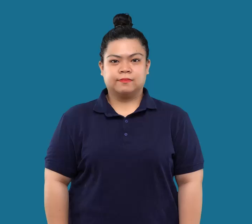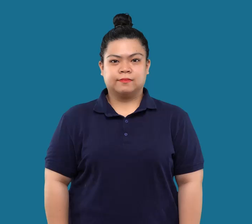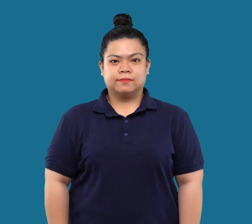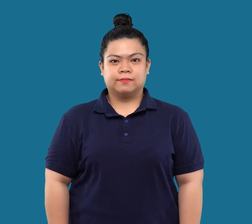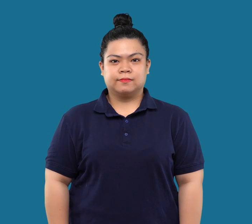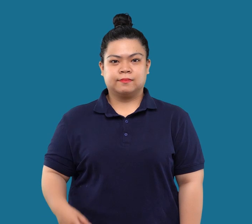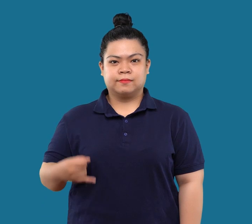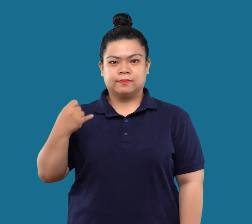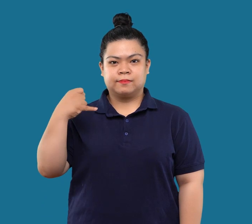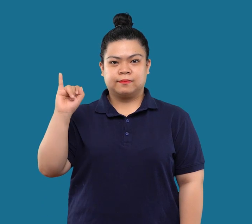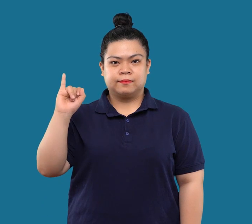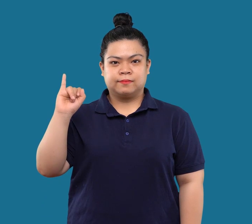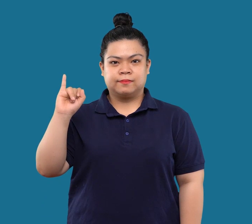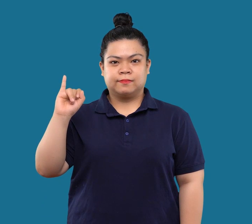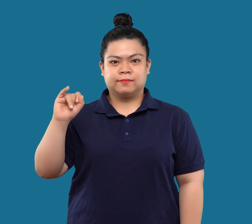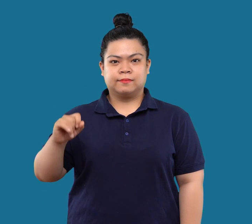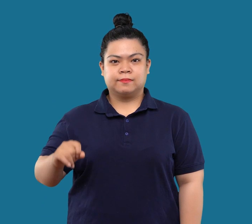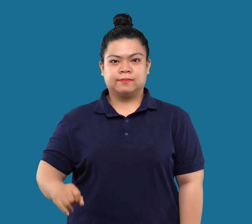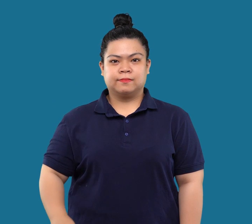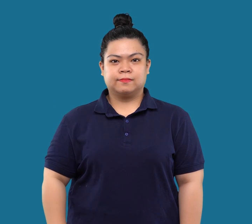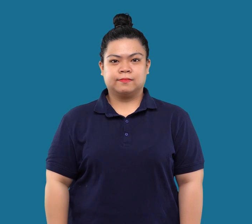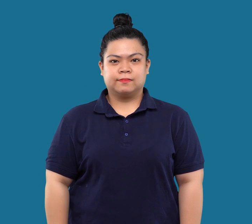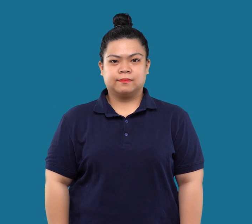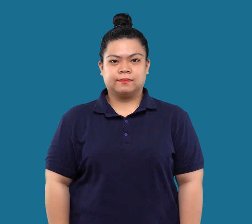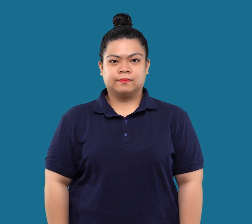dấu sắc